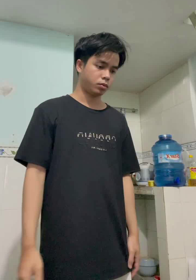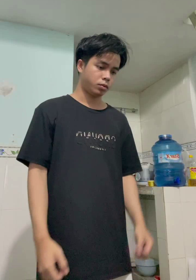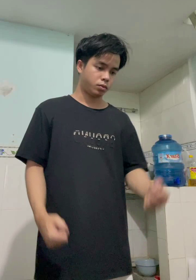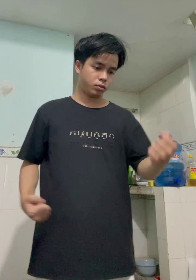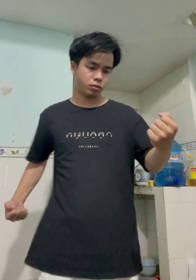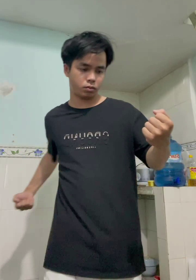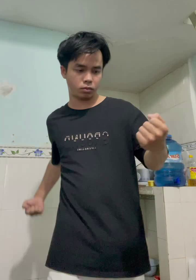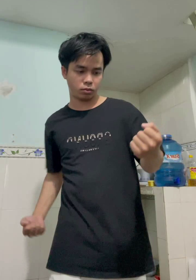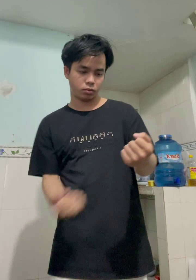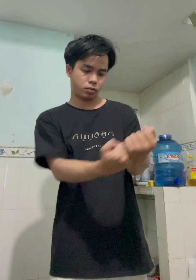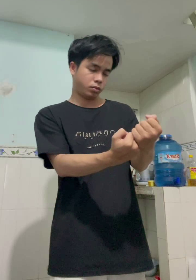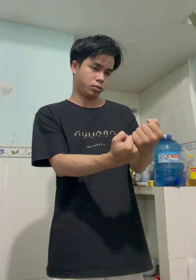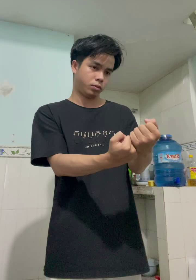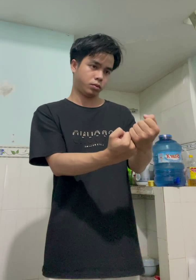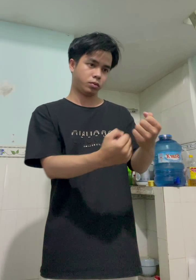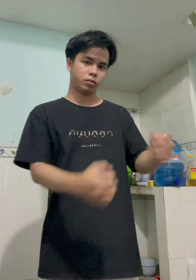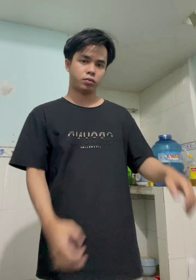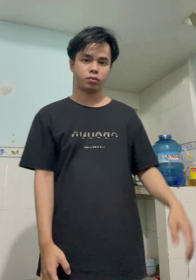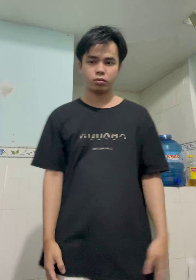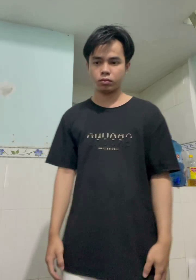ho tro